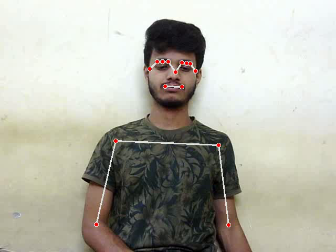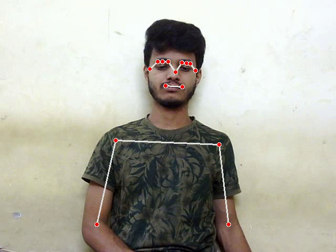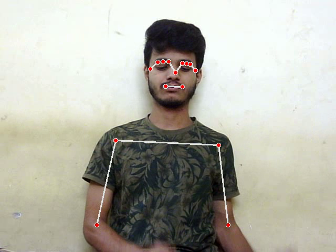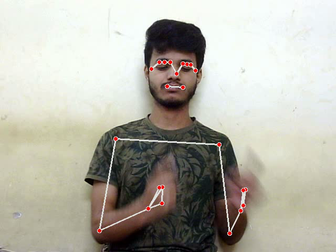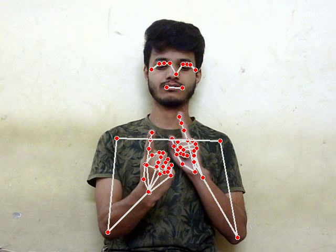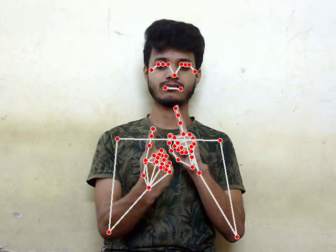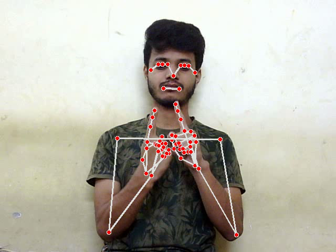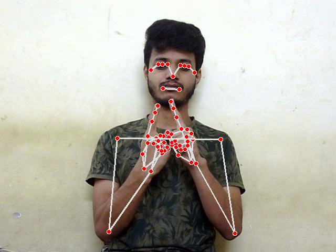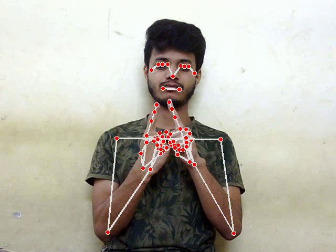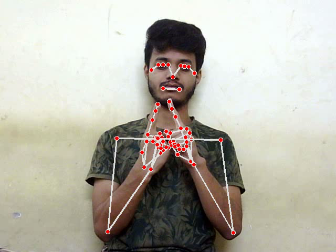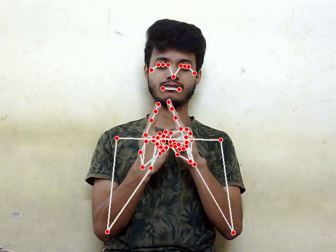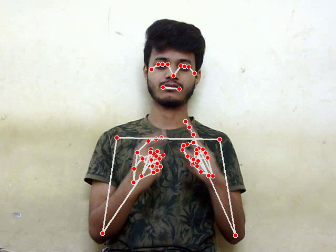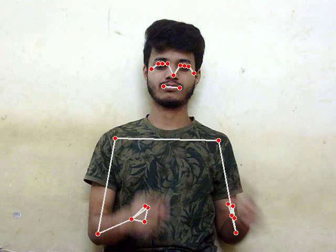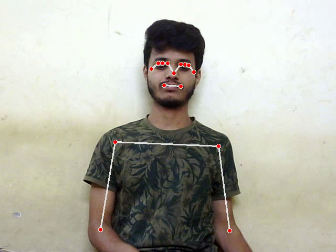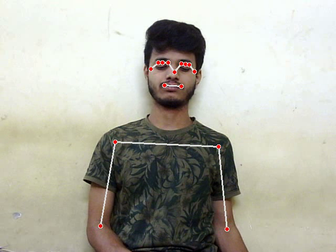meet